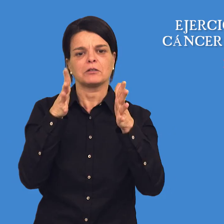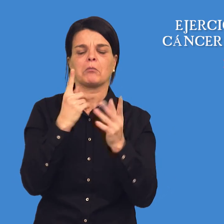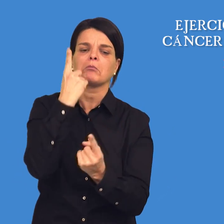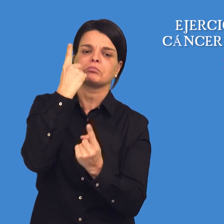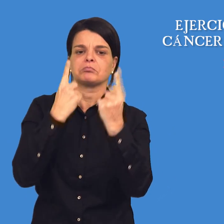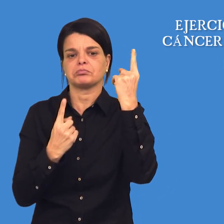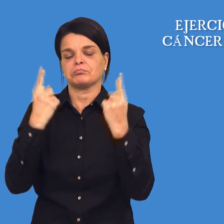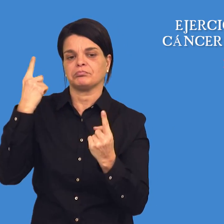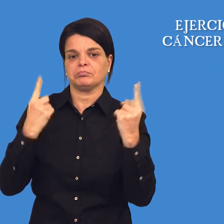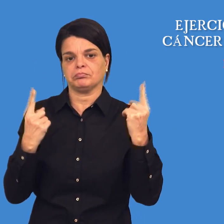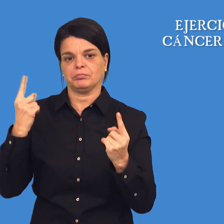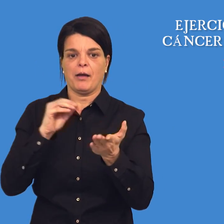alguno